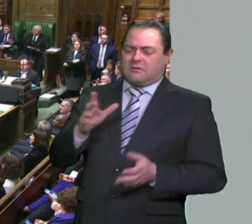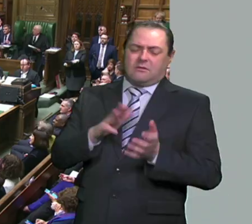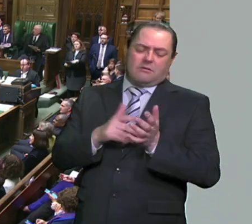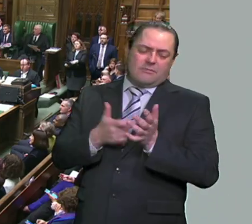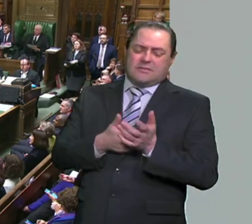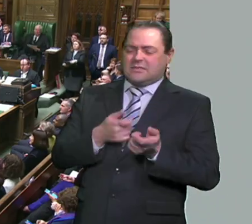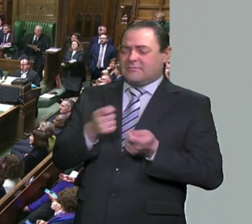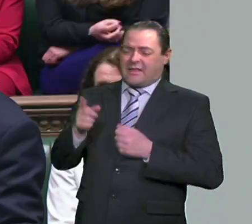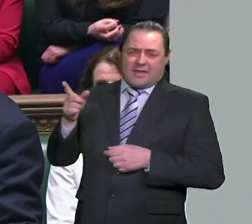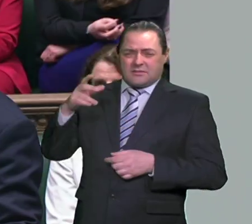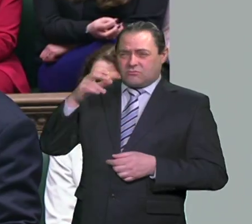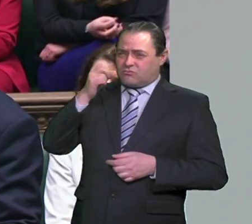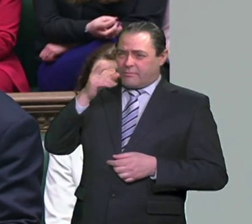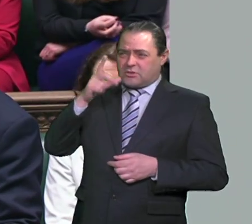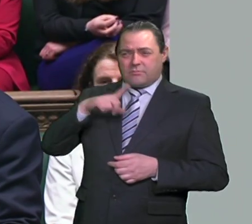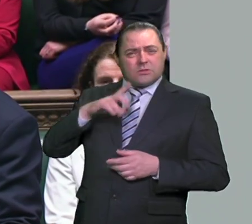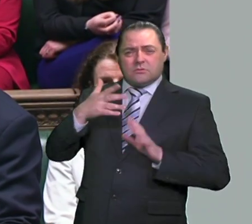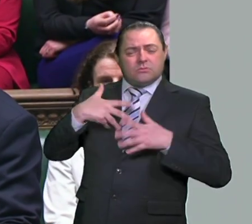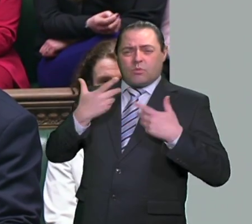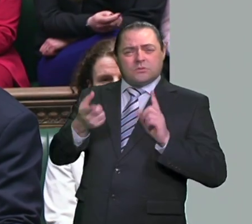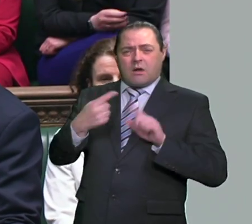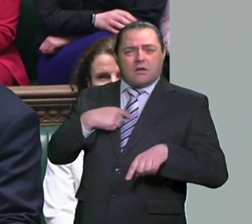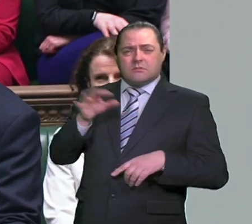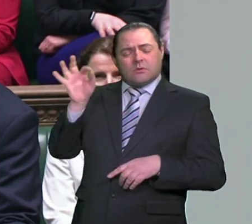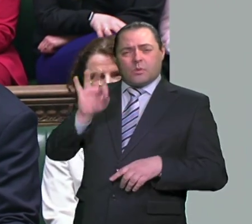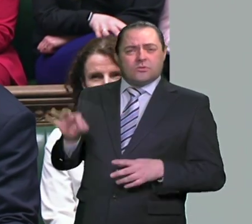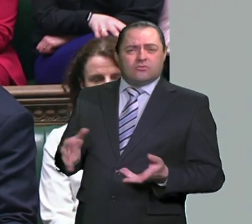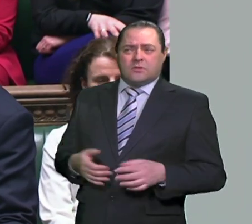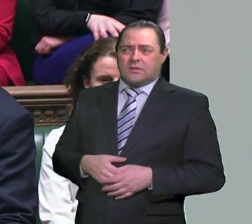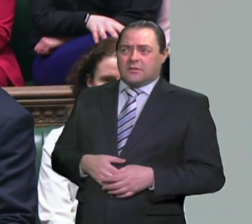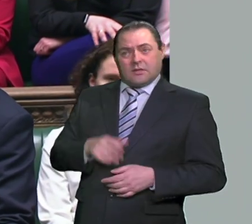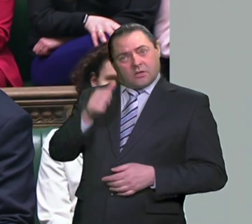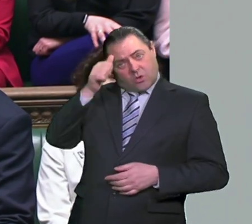All that nonsense because the Prime Minister does not want to answer the question.